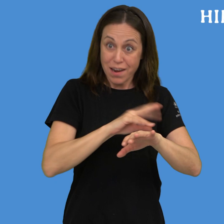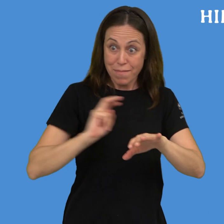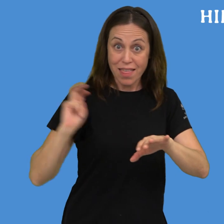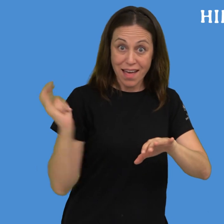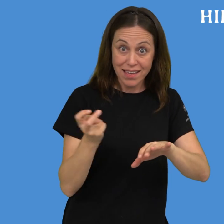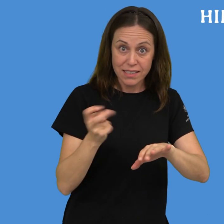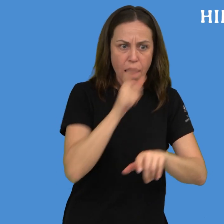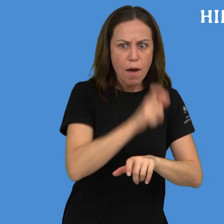etc